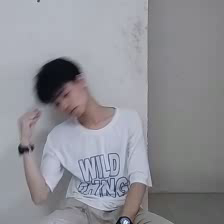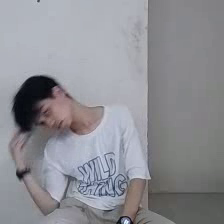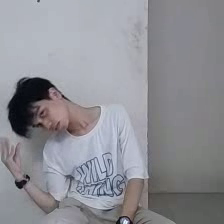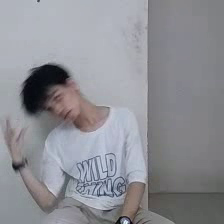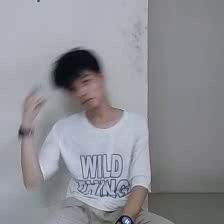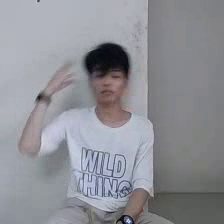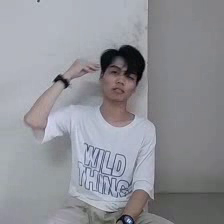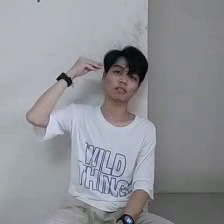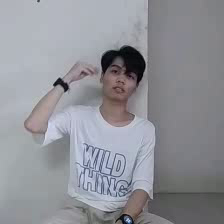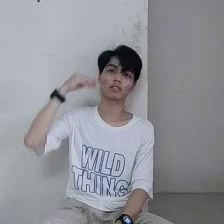Băn khoăn